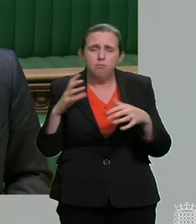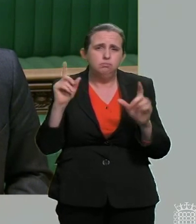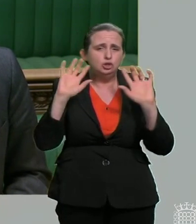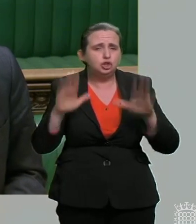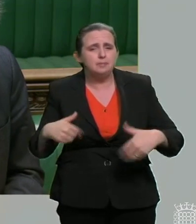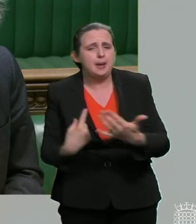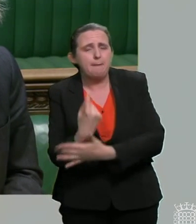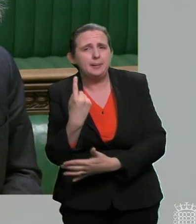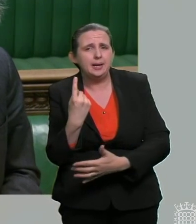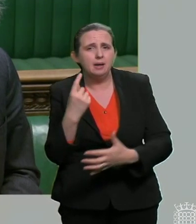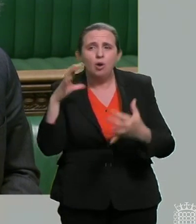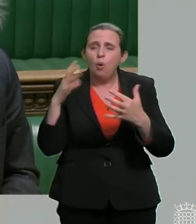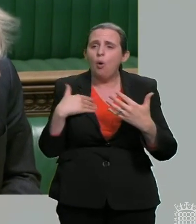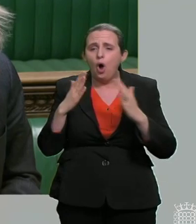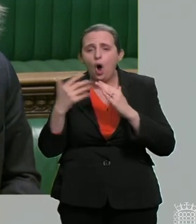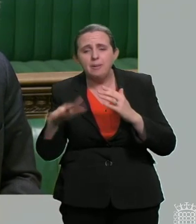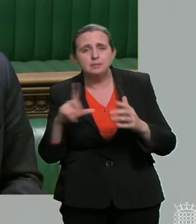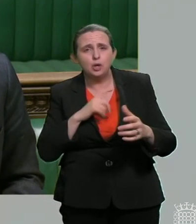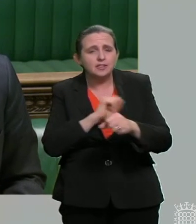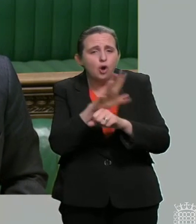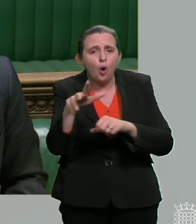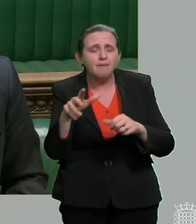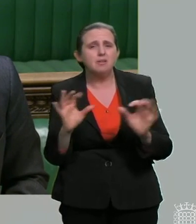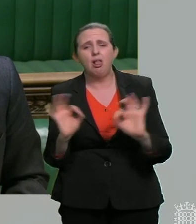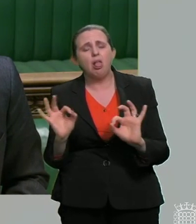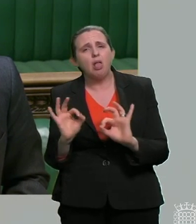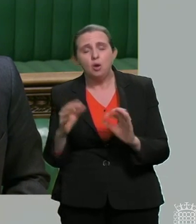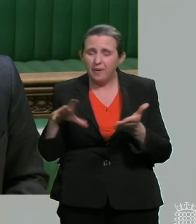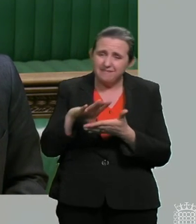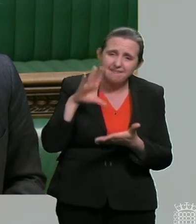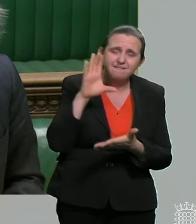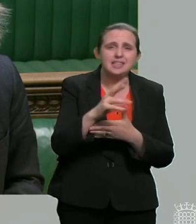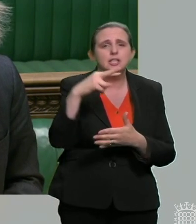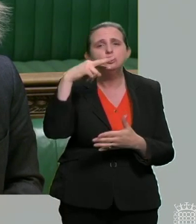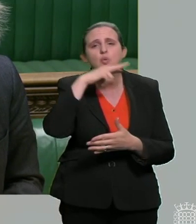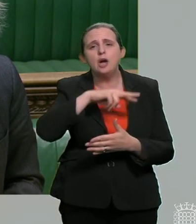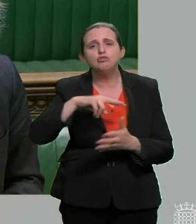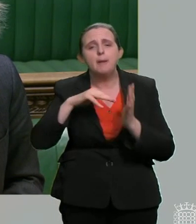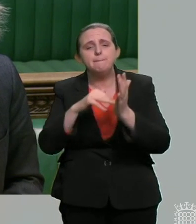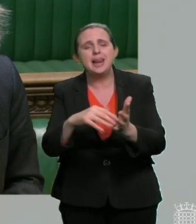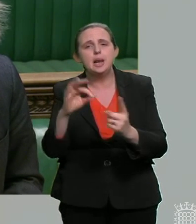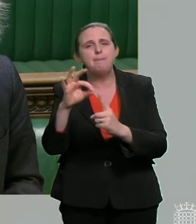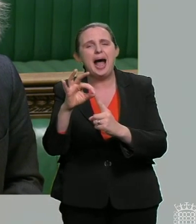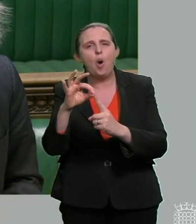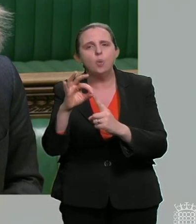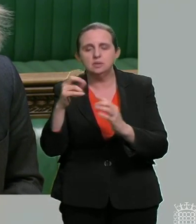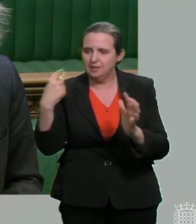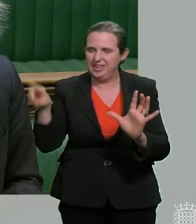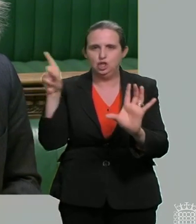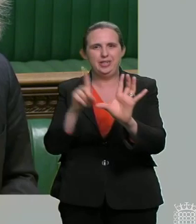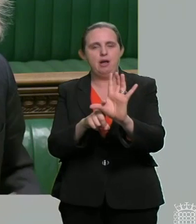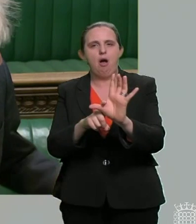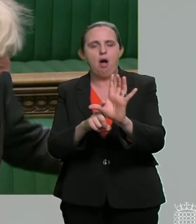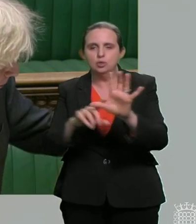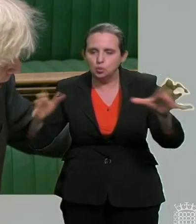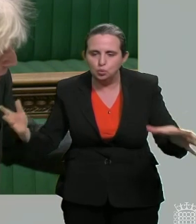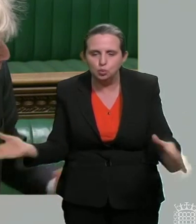We have invested £700 million this year to help people off the streets, and it continues to be a national priority.